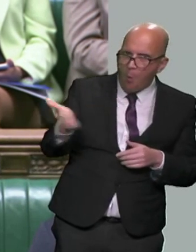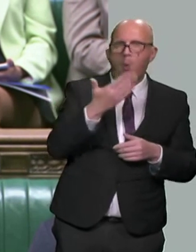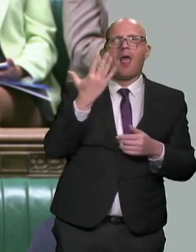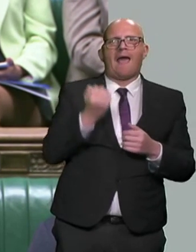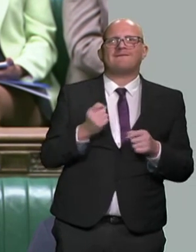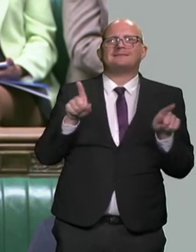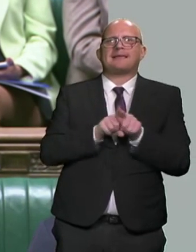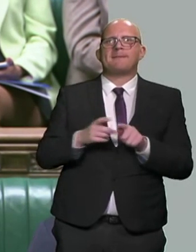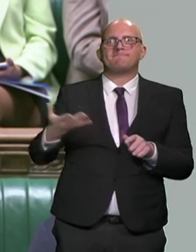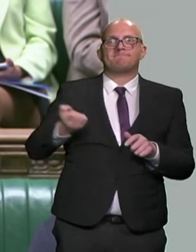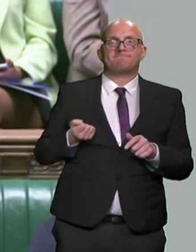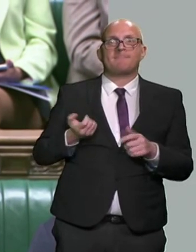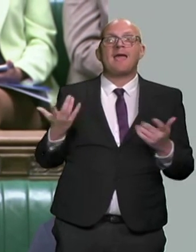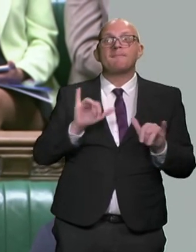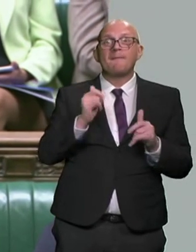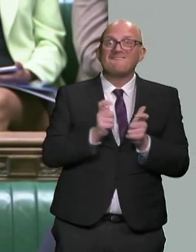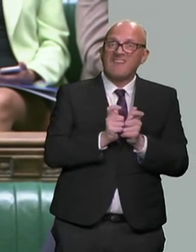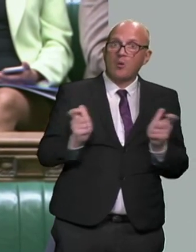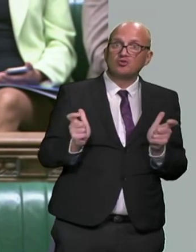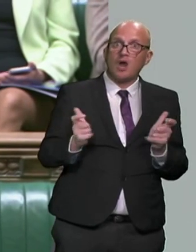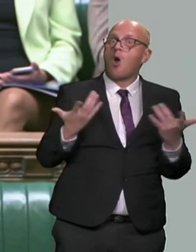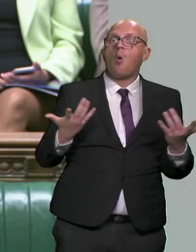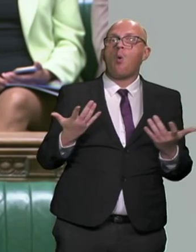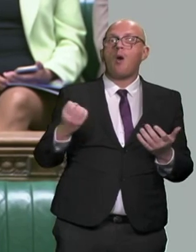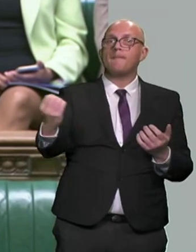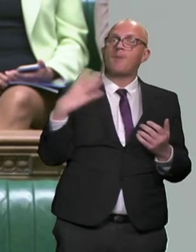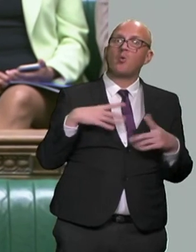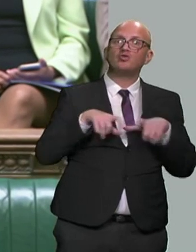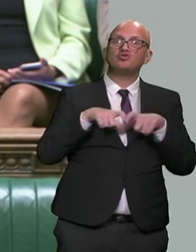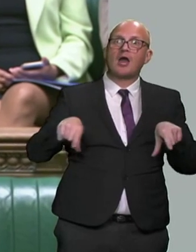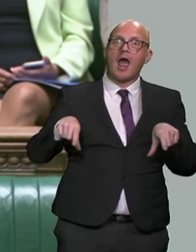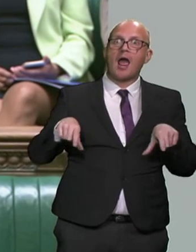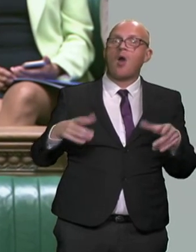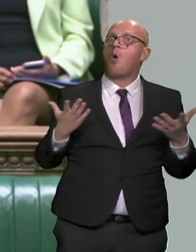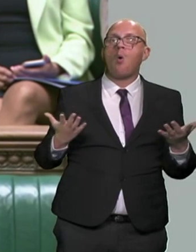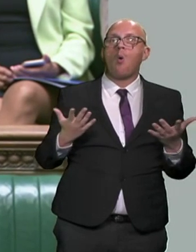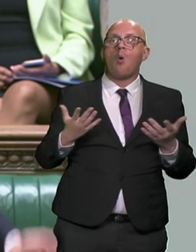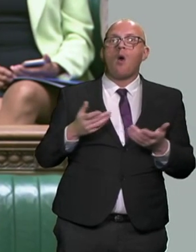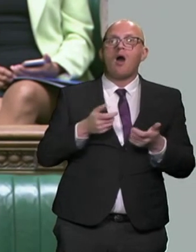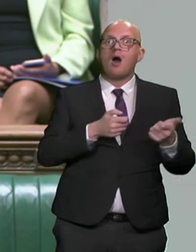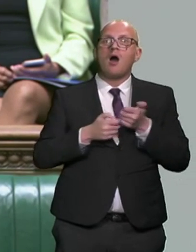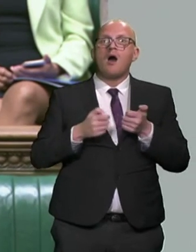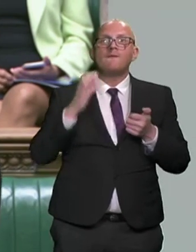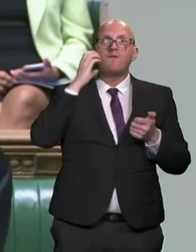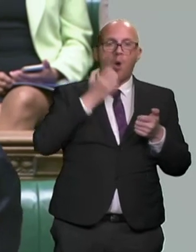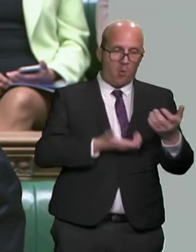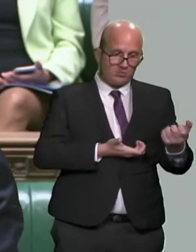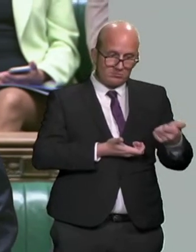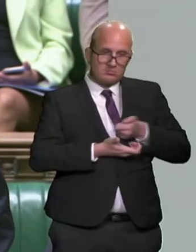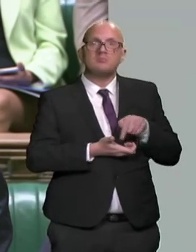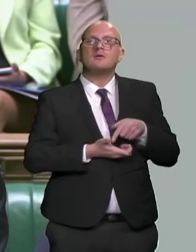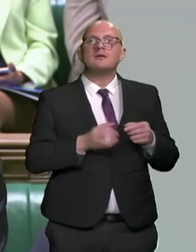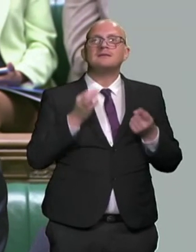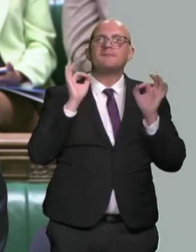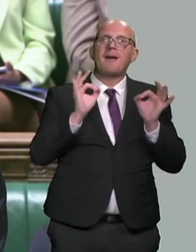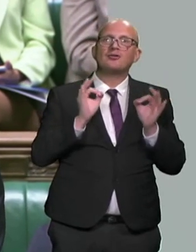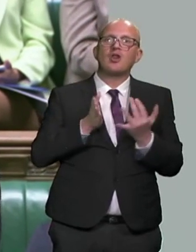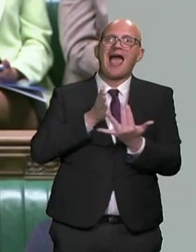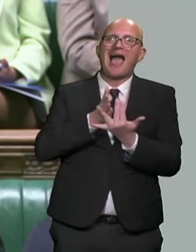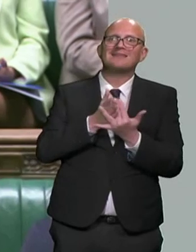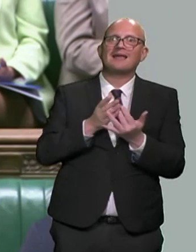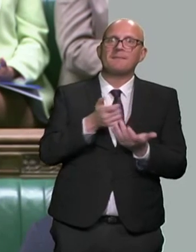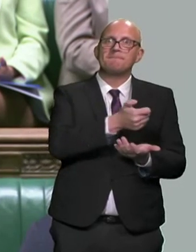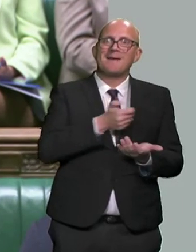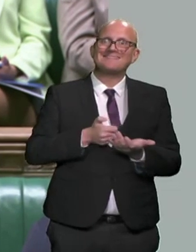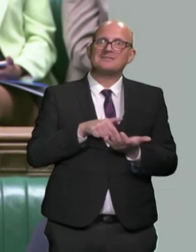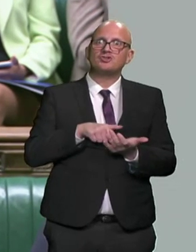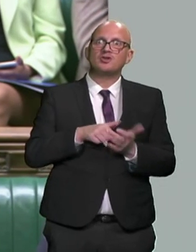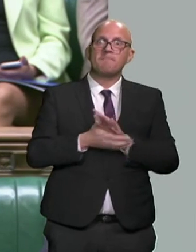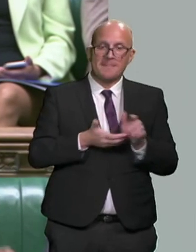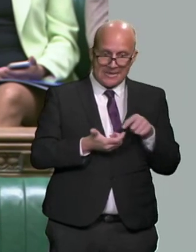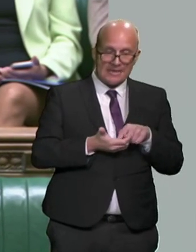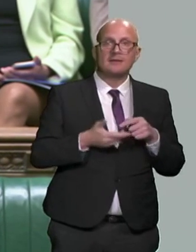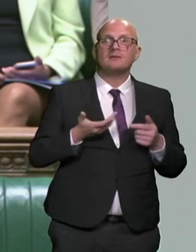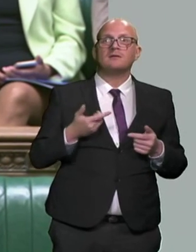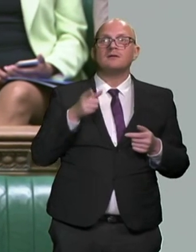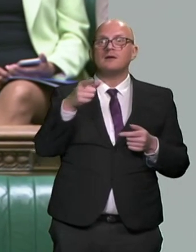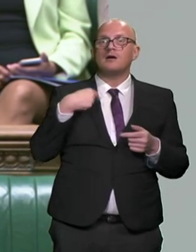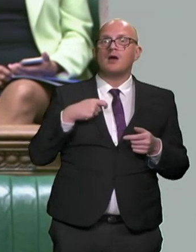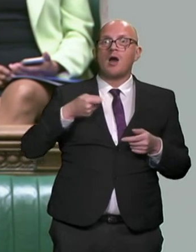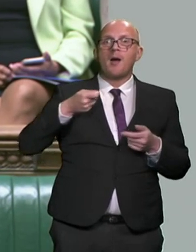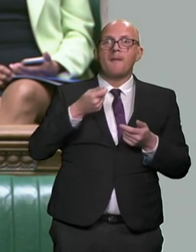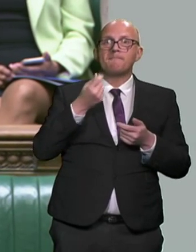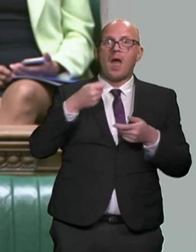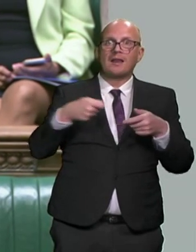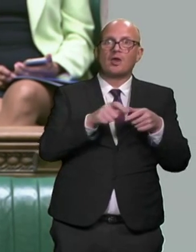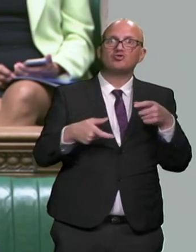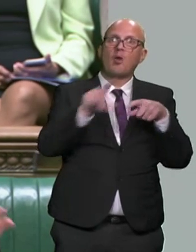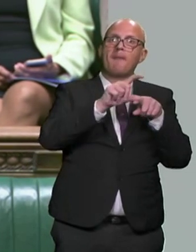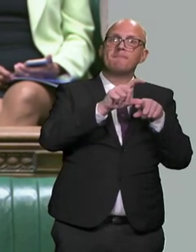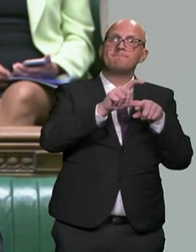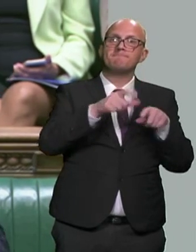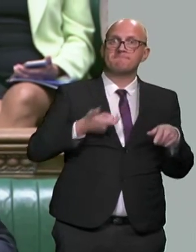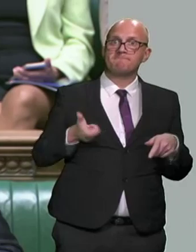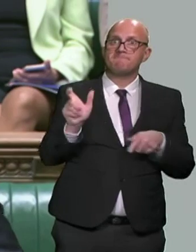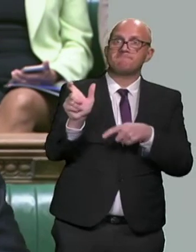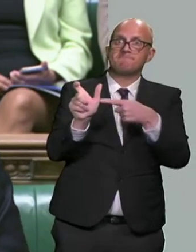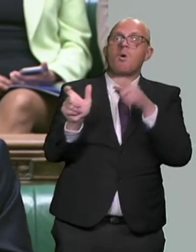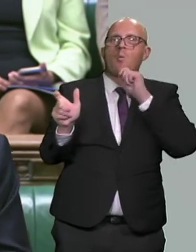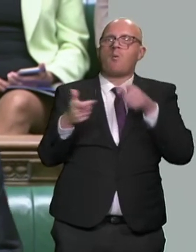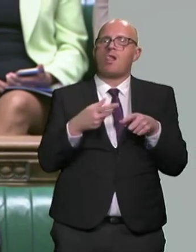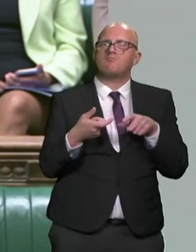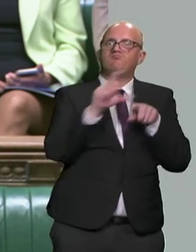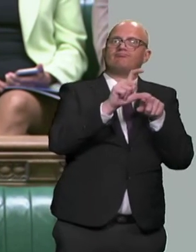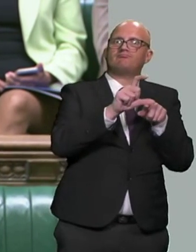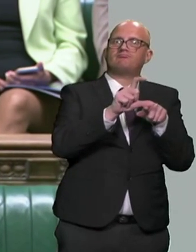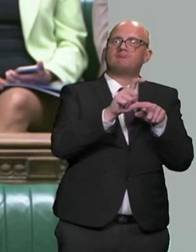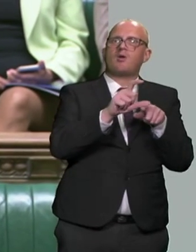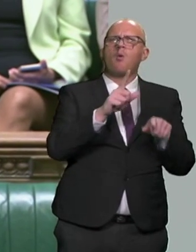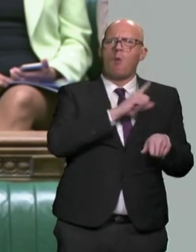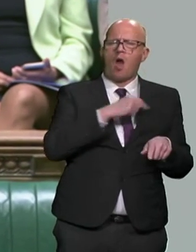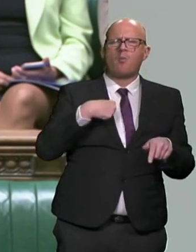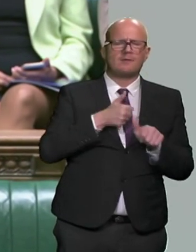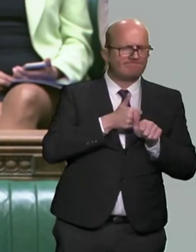They will receive a voucher, a cheque in the post or something called a “special access message” on their phone, by SMS, so that when they go to one of the retailers that they use to top up their meter, they will also benefit from our actions, because this Conservative Government is on the side of everyone.